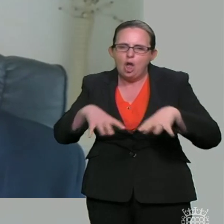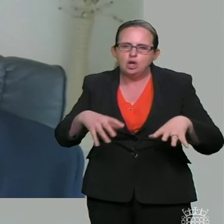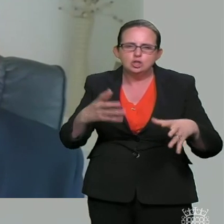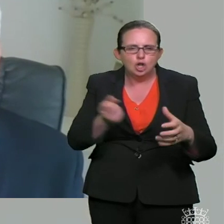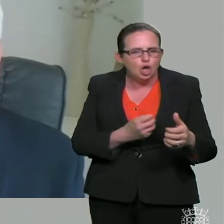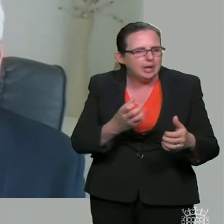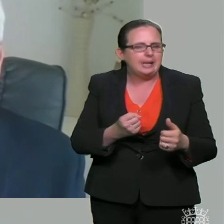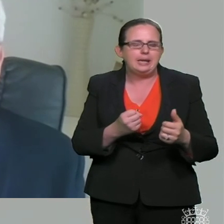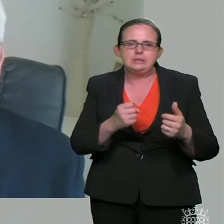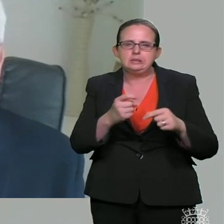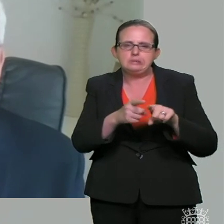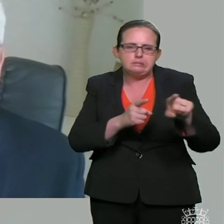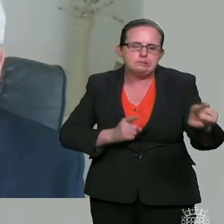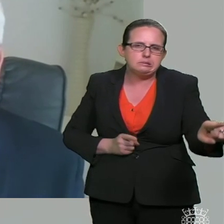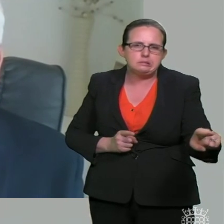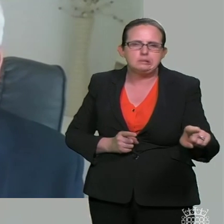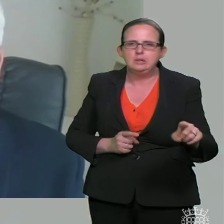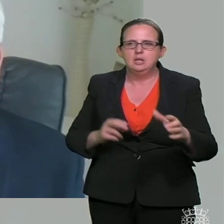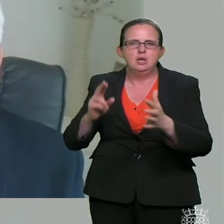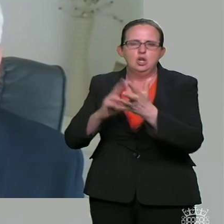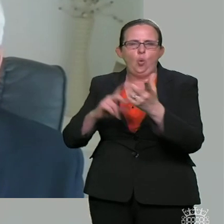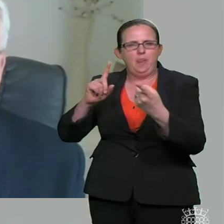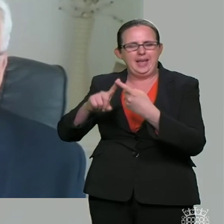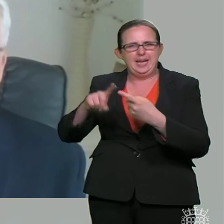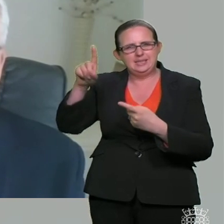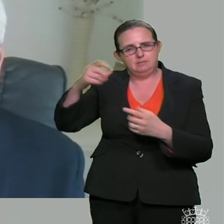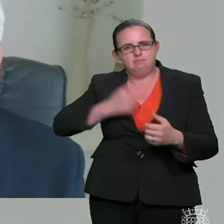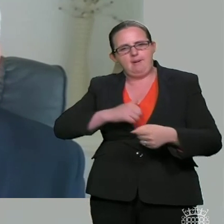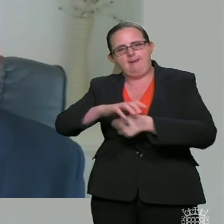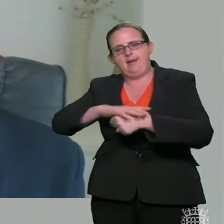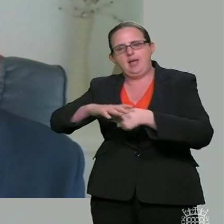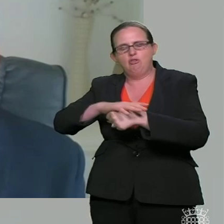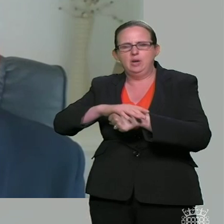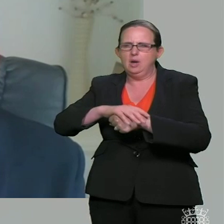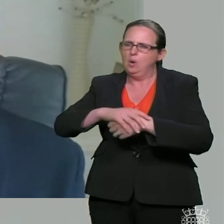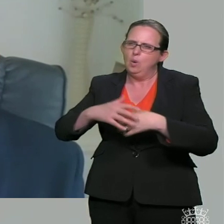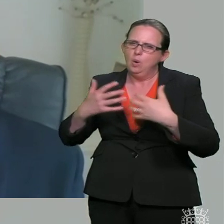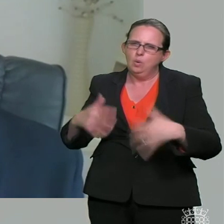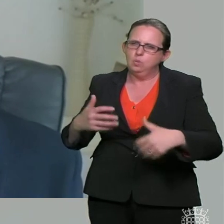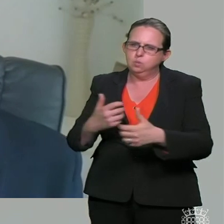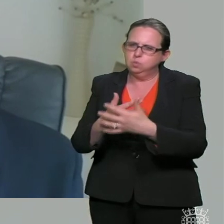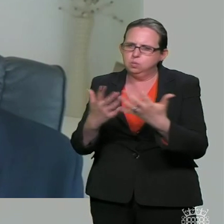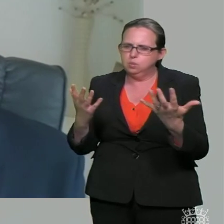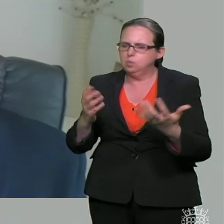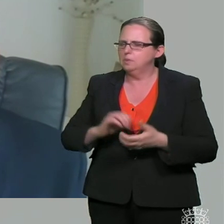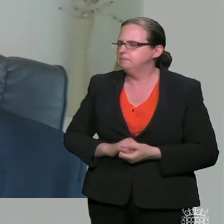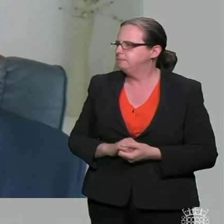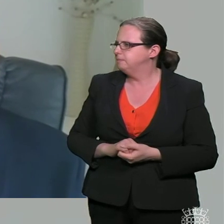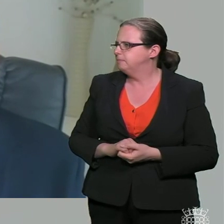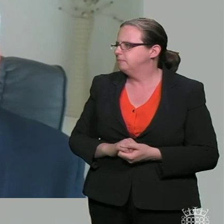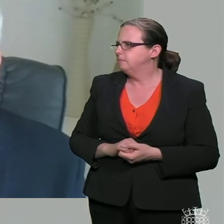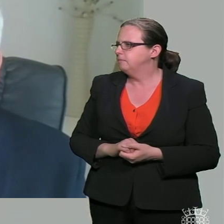The north-east is once again, sadly, trailing the field, with the loss in some subjects more than double that of other regions.